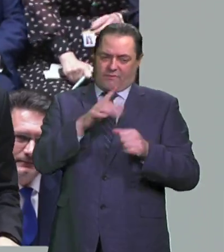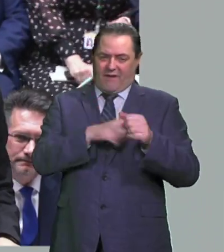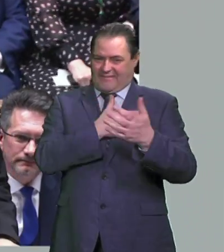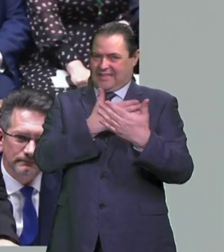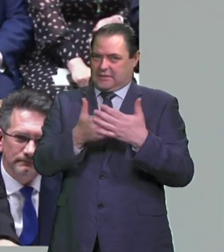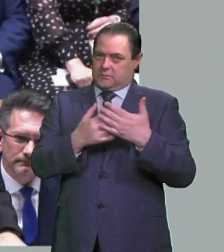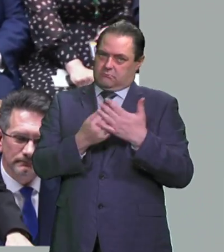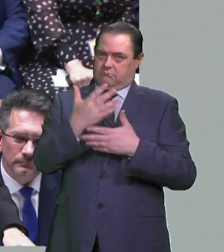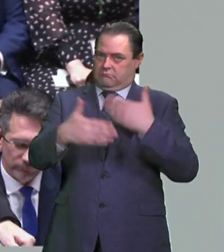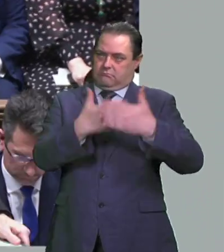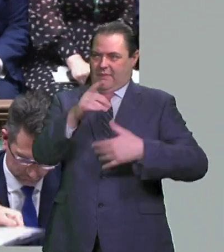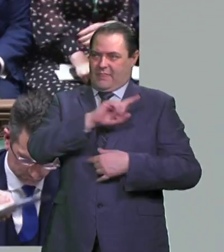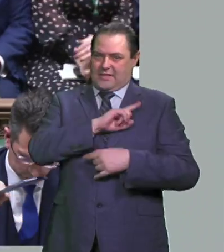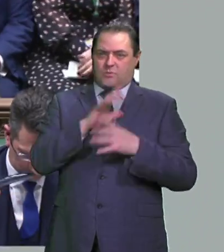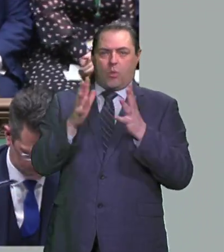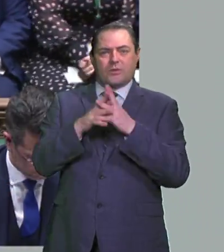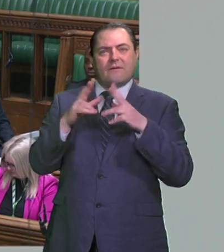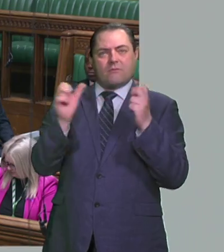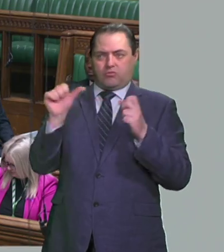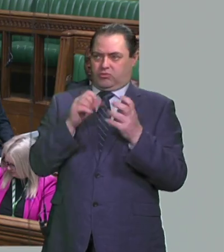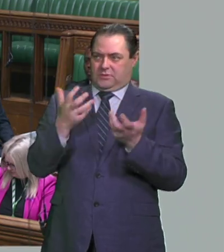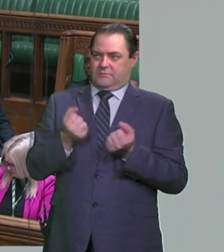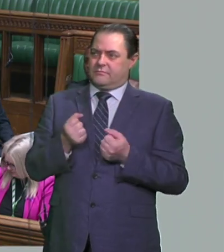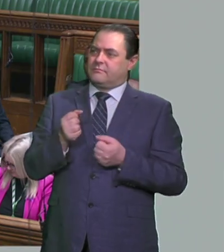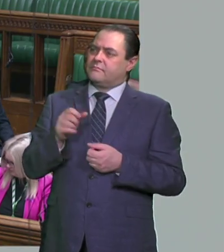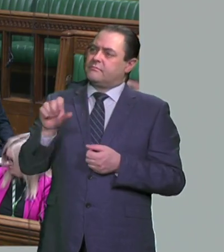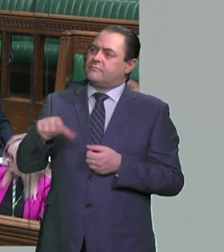That is why we should all welcome the Windsor framework.